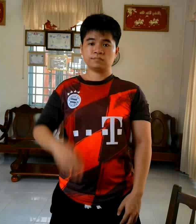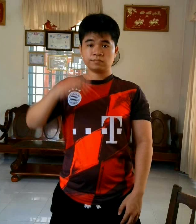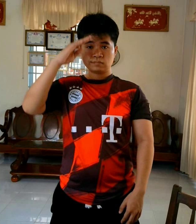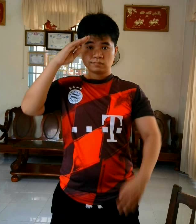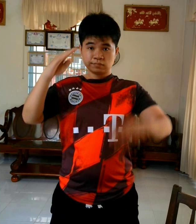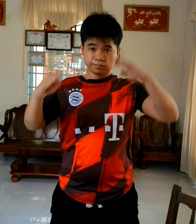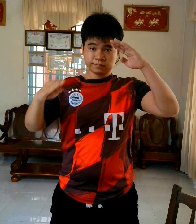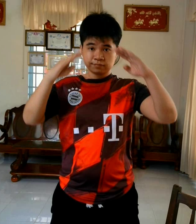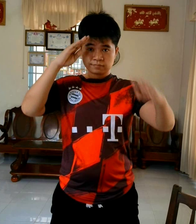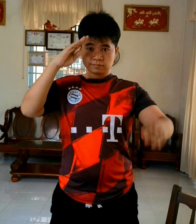xin chao